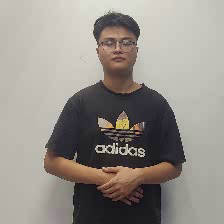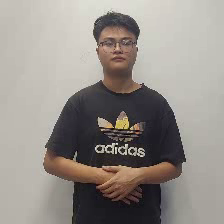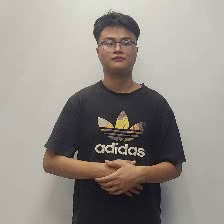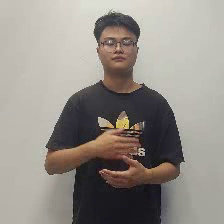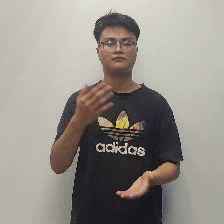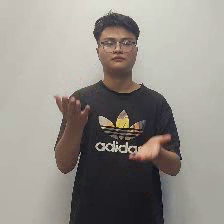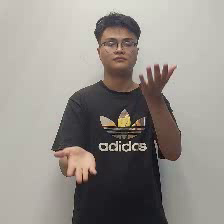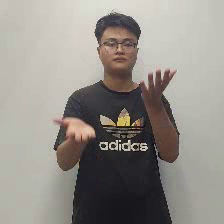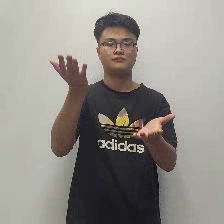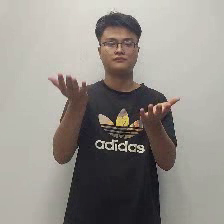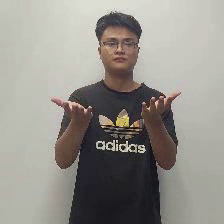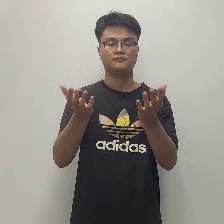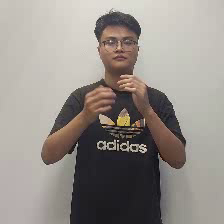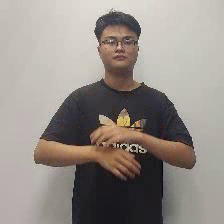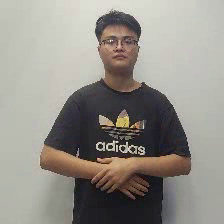Có thể